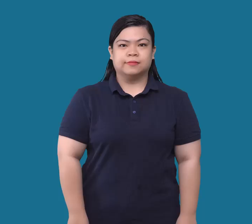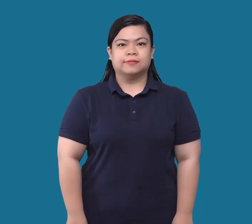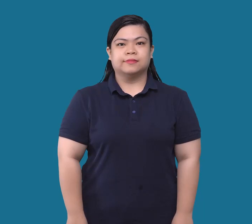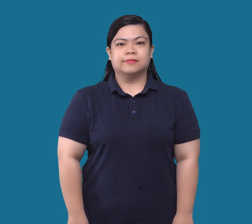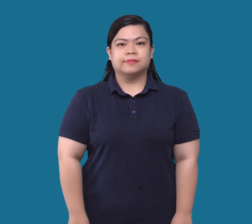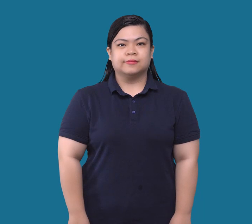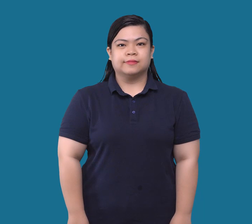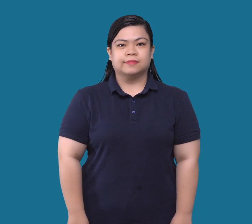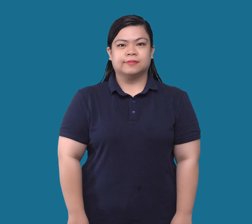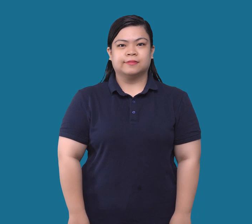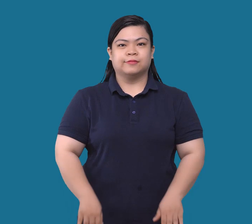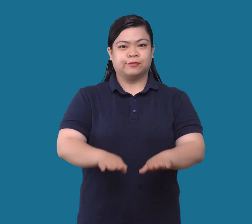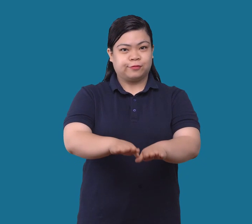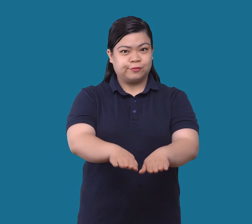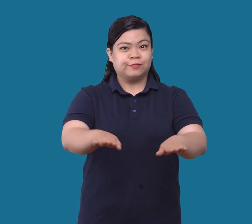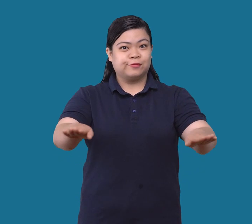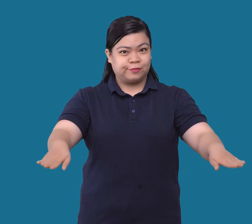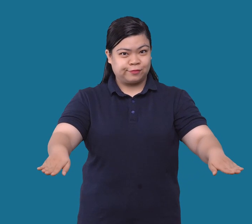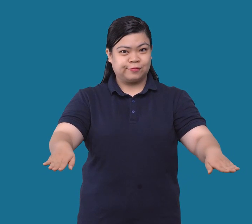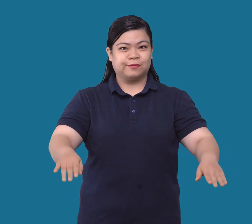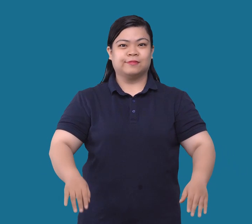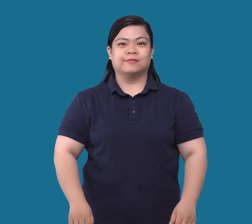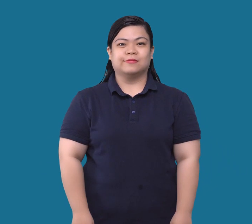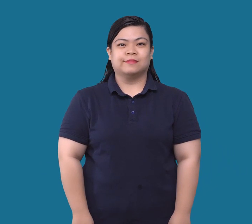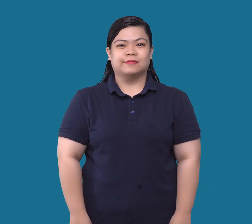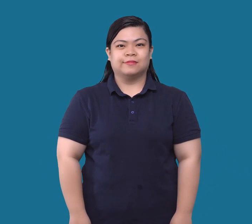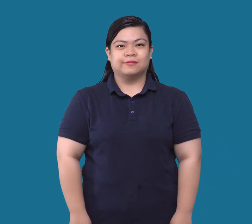thiếu nhi